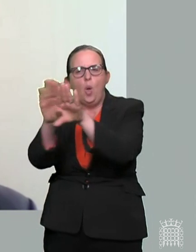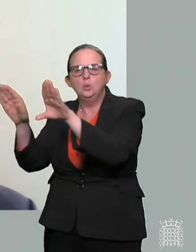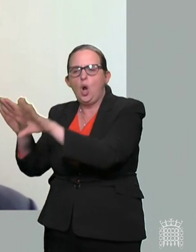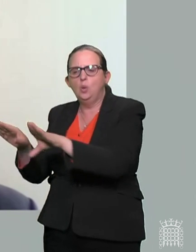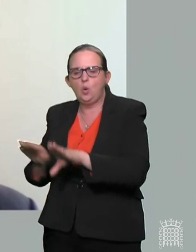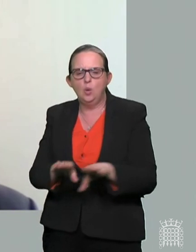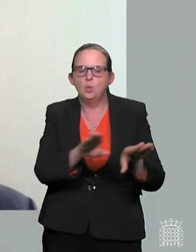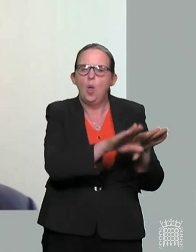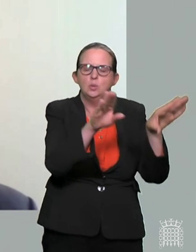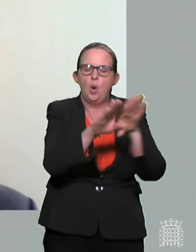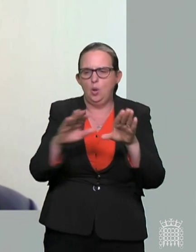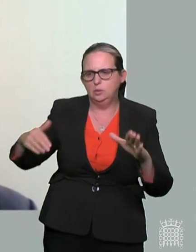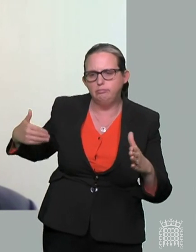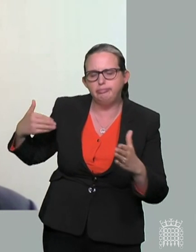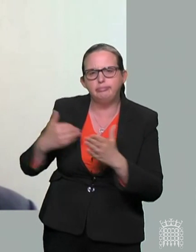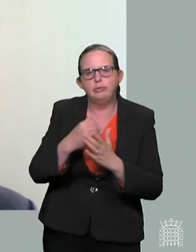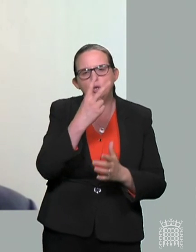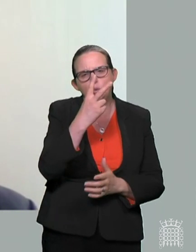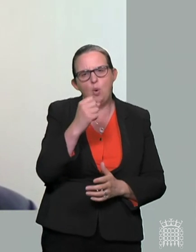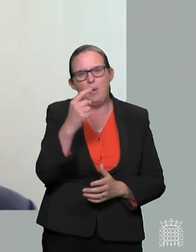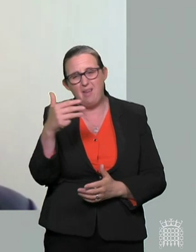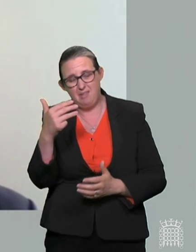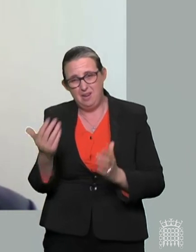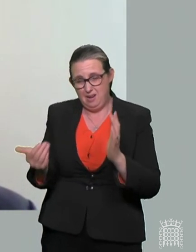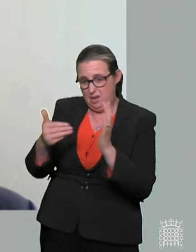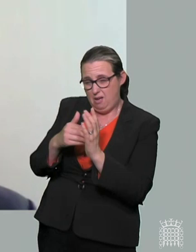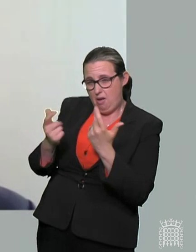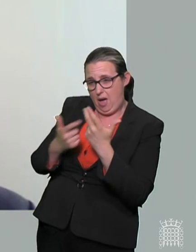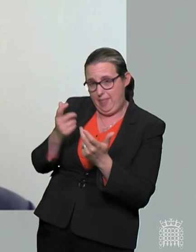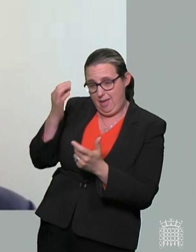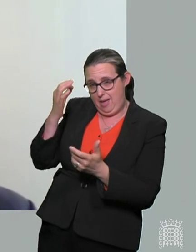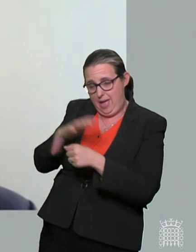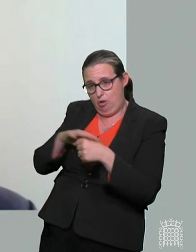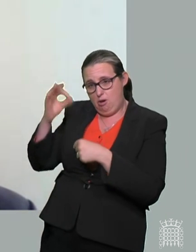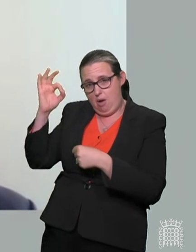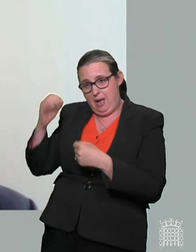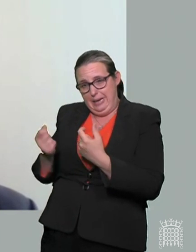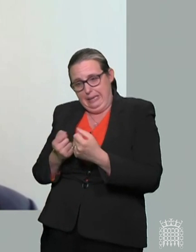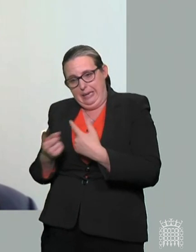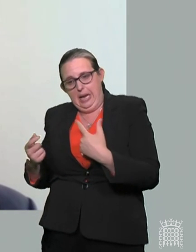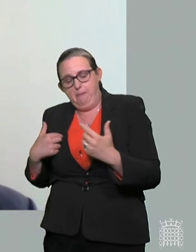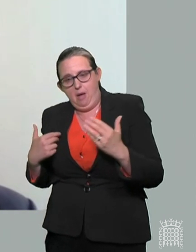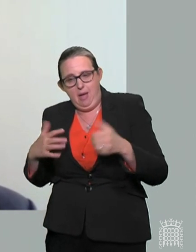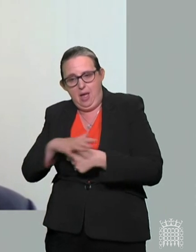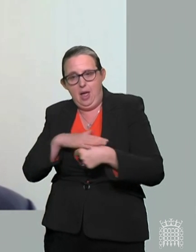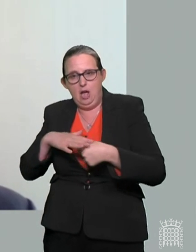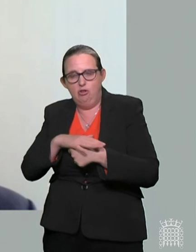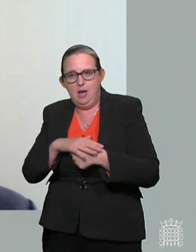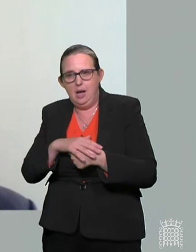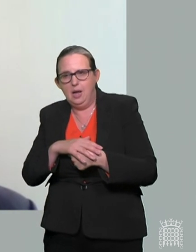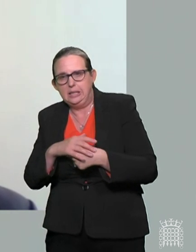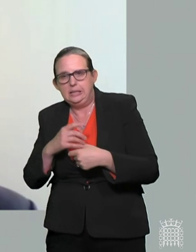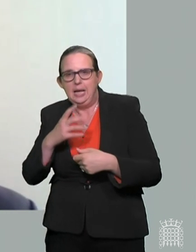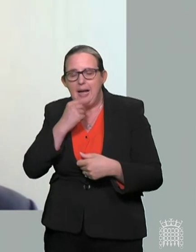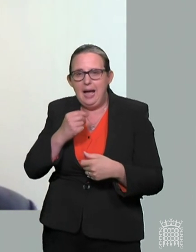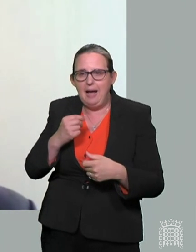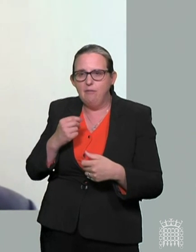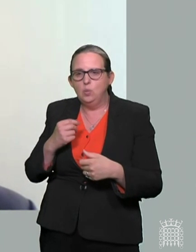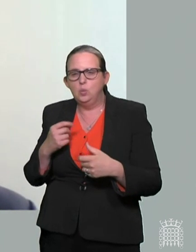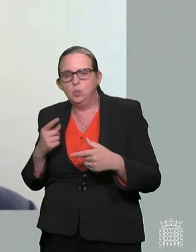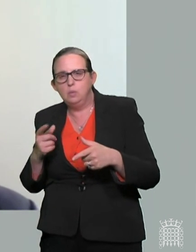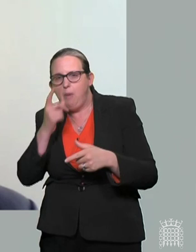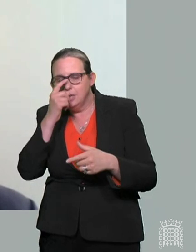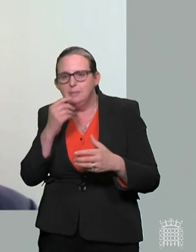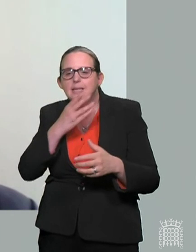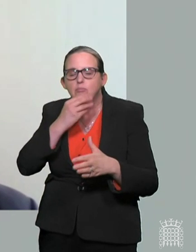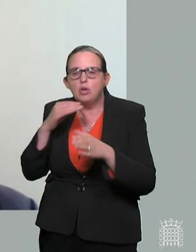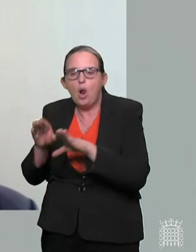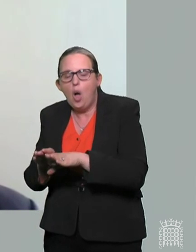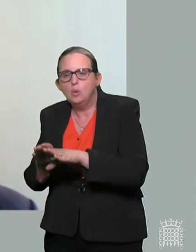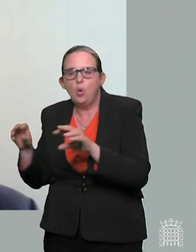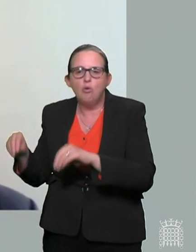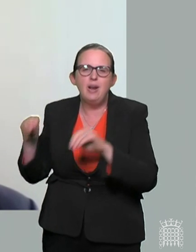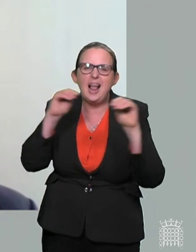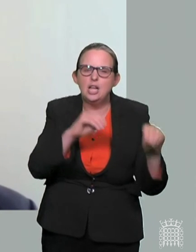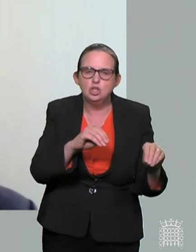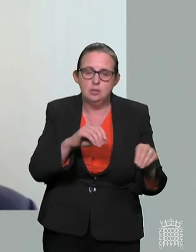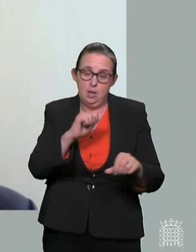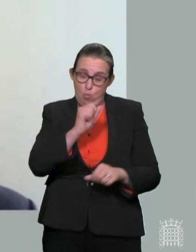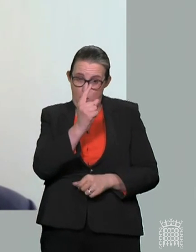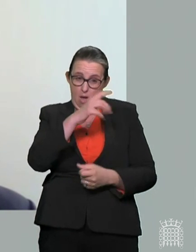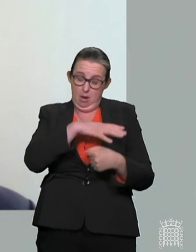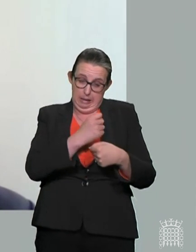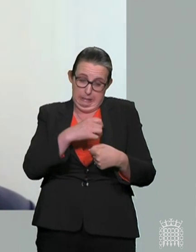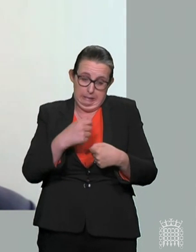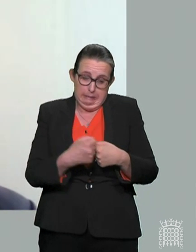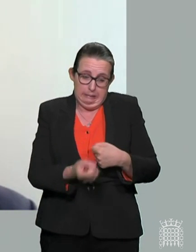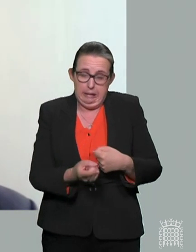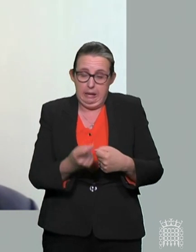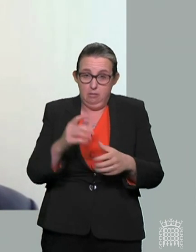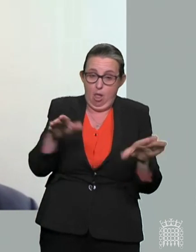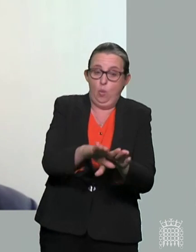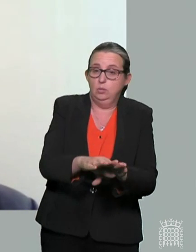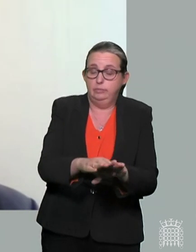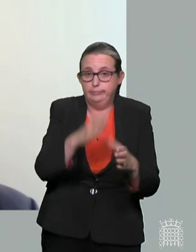In addition, constituents in Coaltown of Balgonie, Windygates, Cadham, Methil, Buckhaven and Methilhill have all had the disruption of temporary closures or relocations, and the post office at Glenwood is currently closed until further notice.